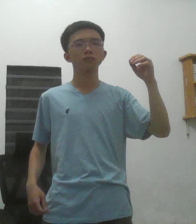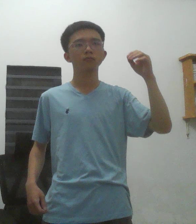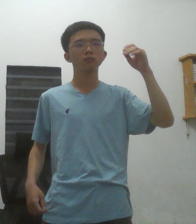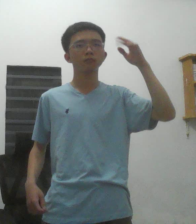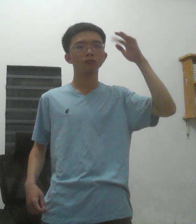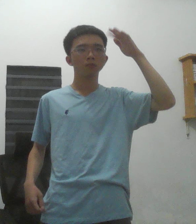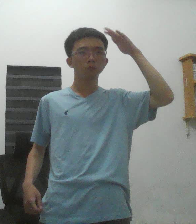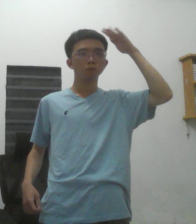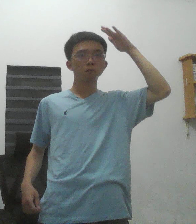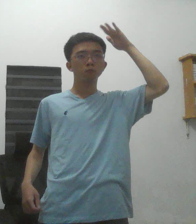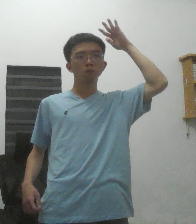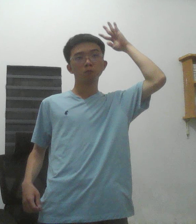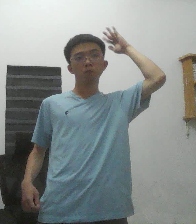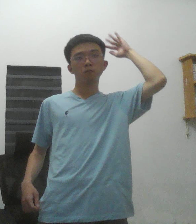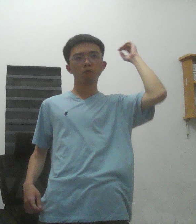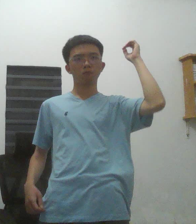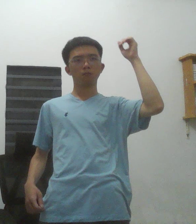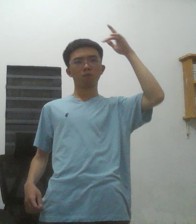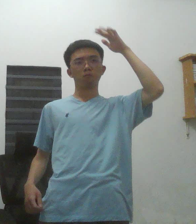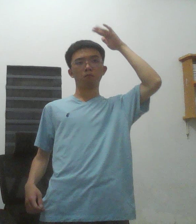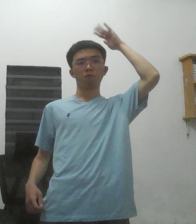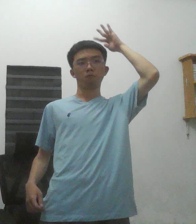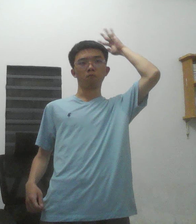vo ly